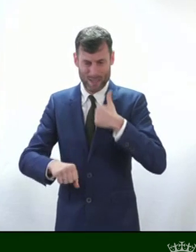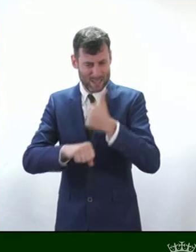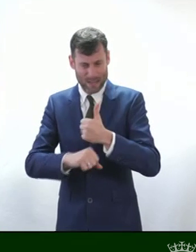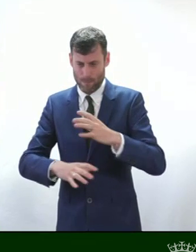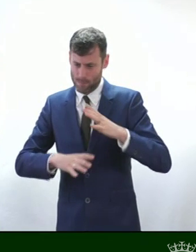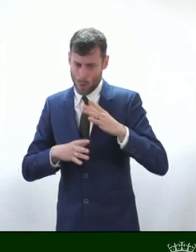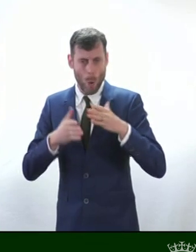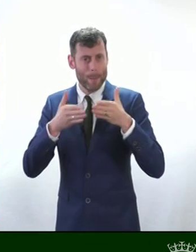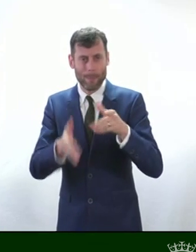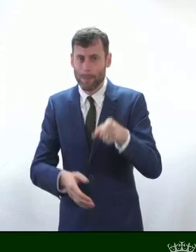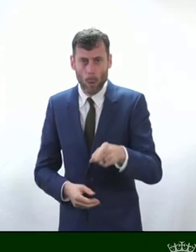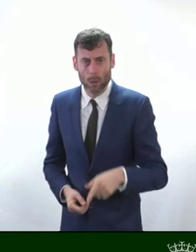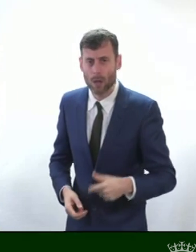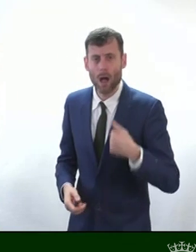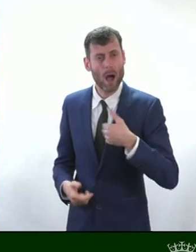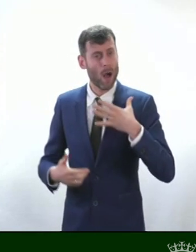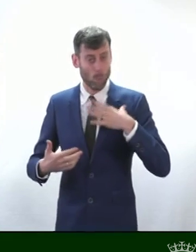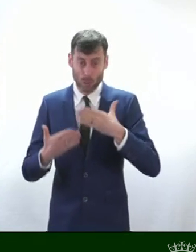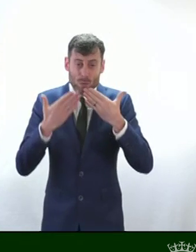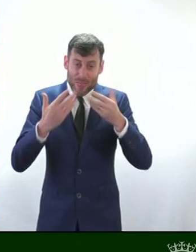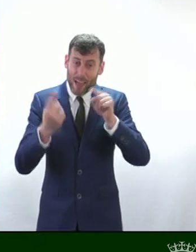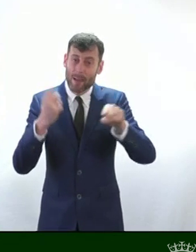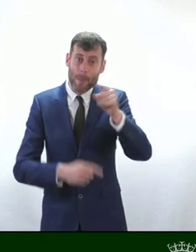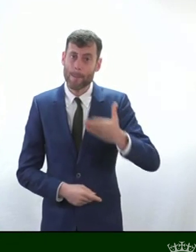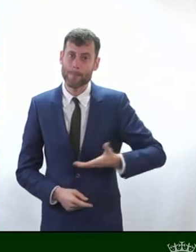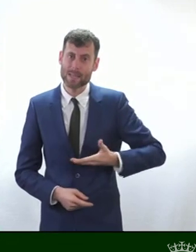I want to thank business for the incredible job it is doing to get ready.